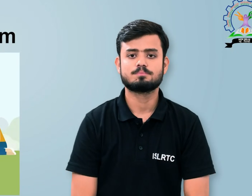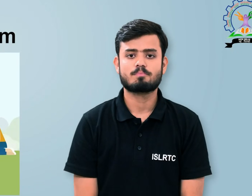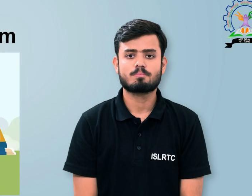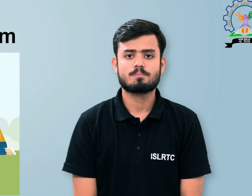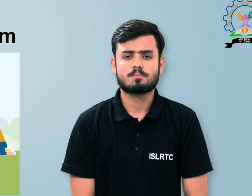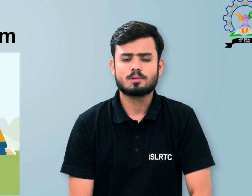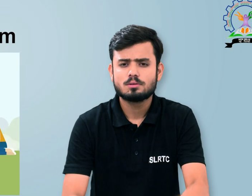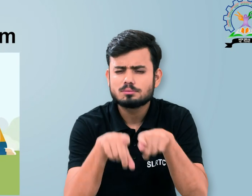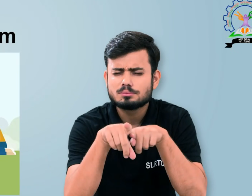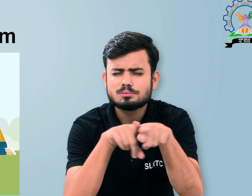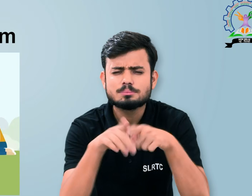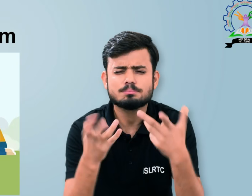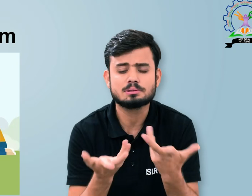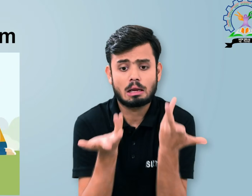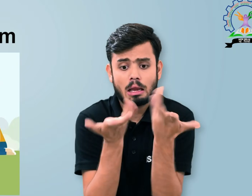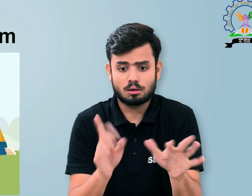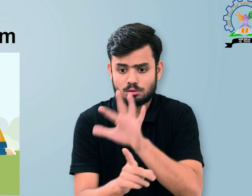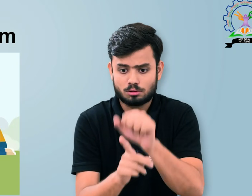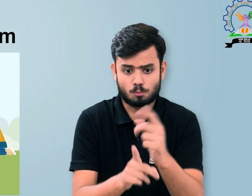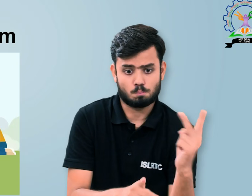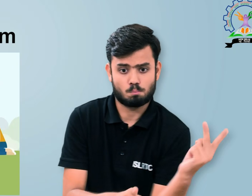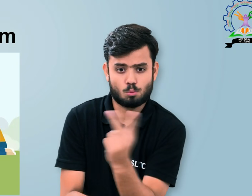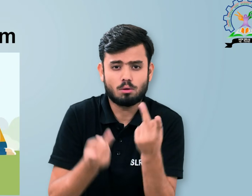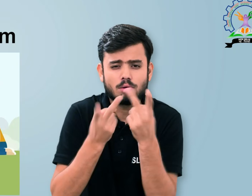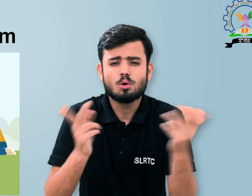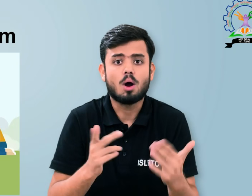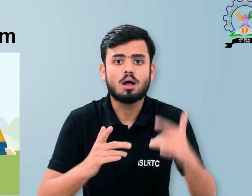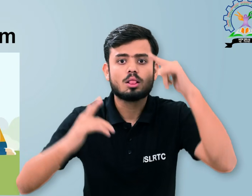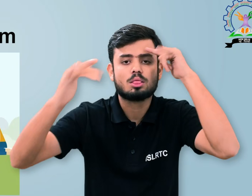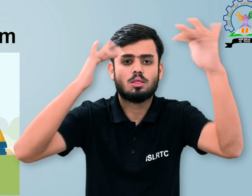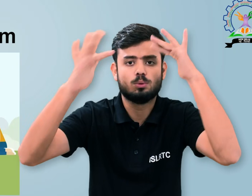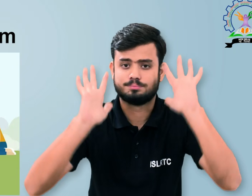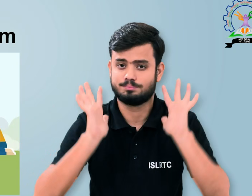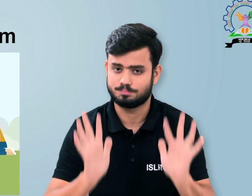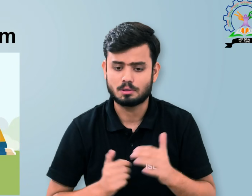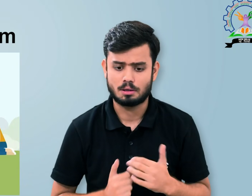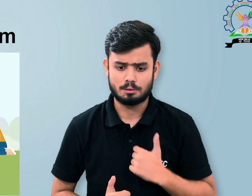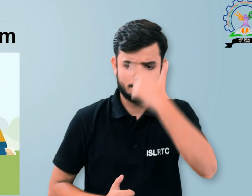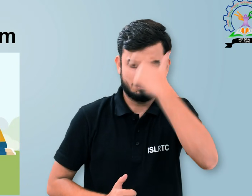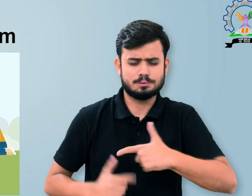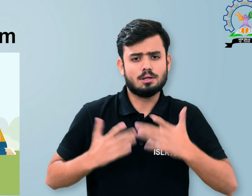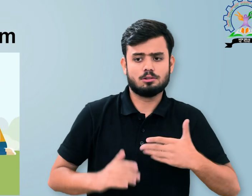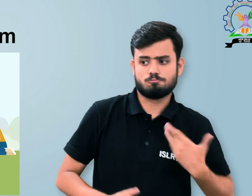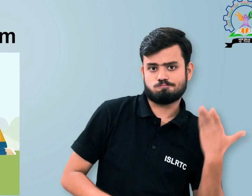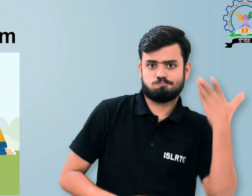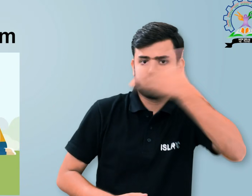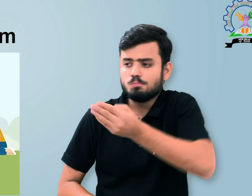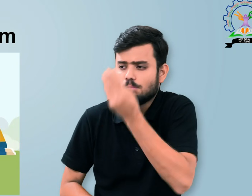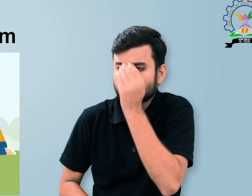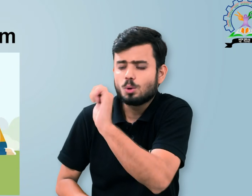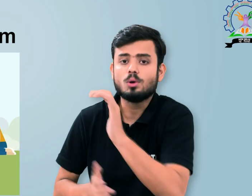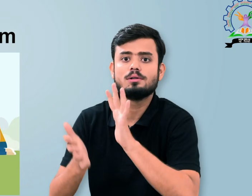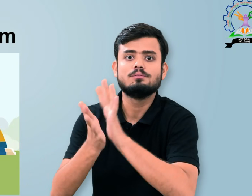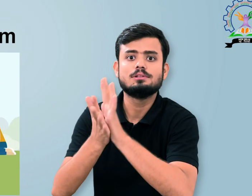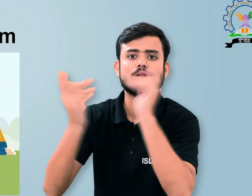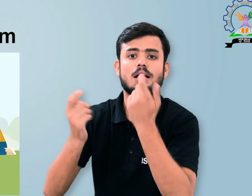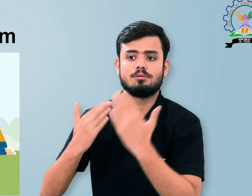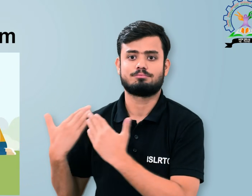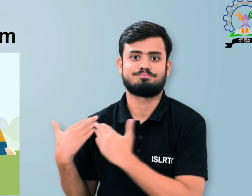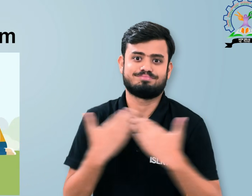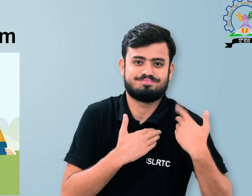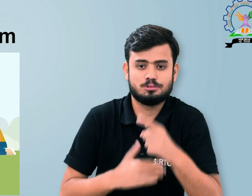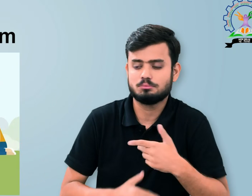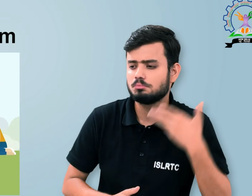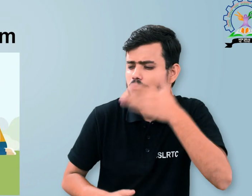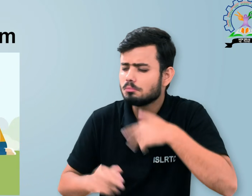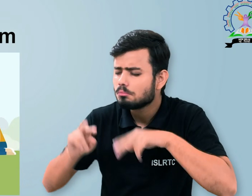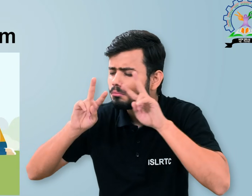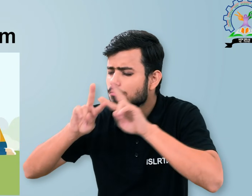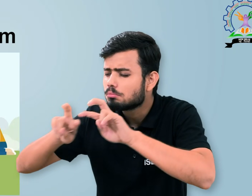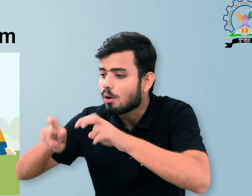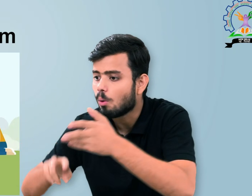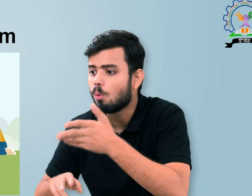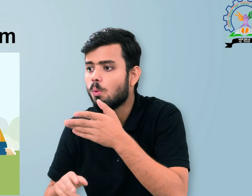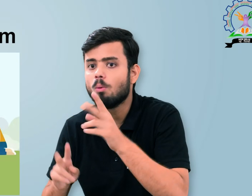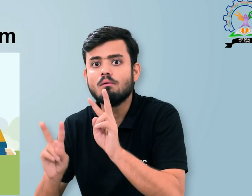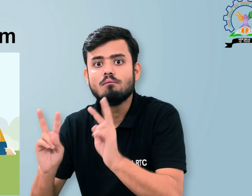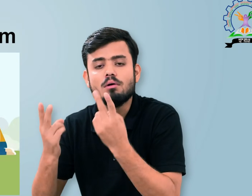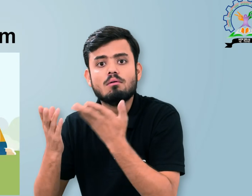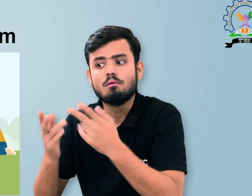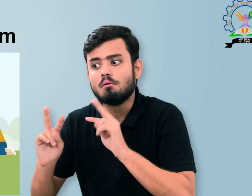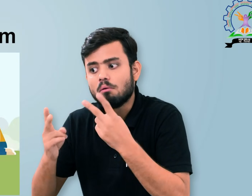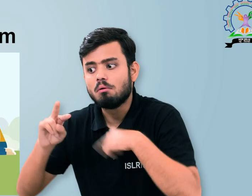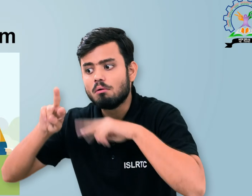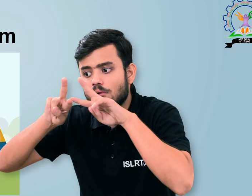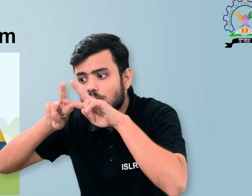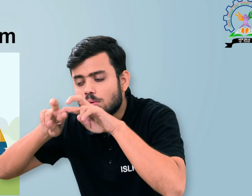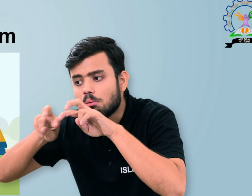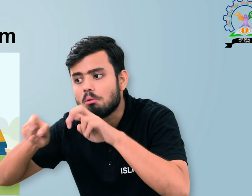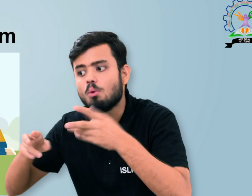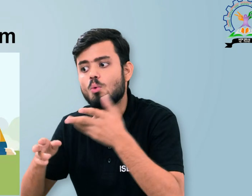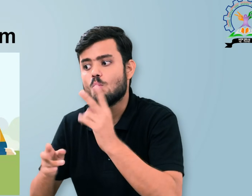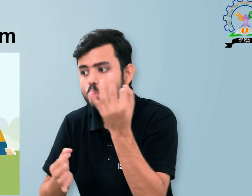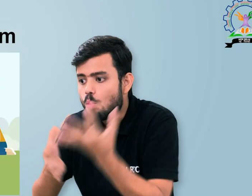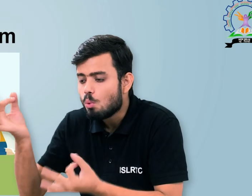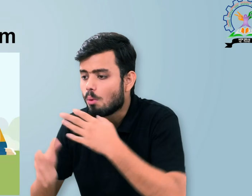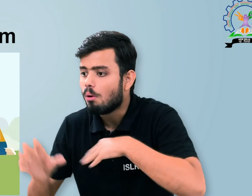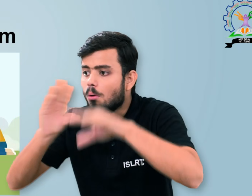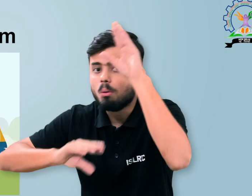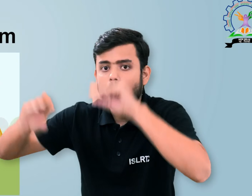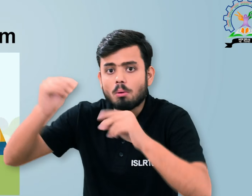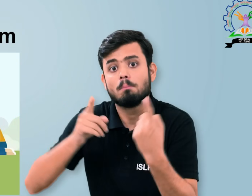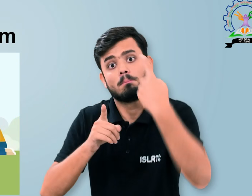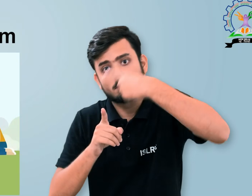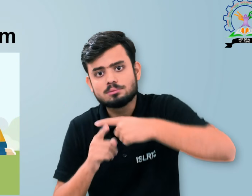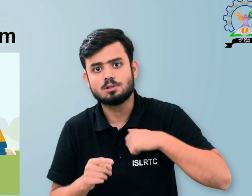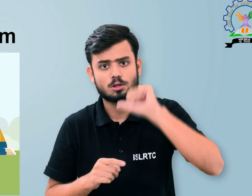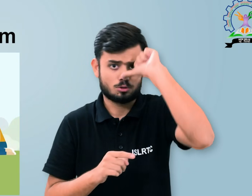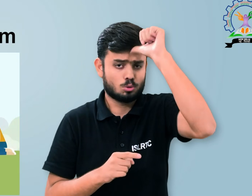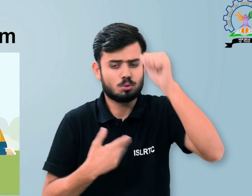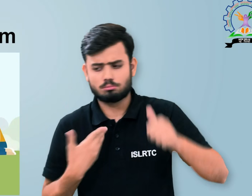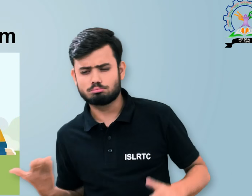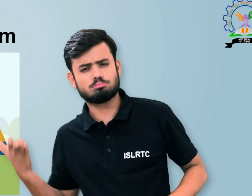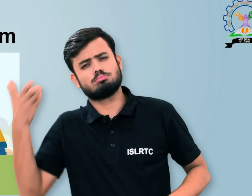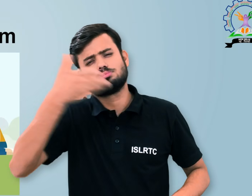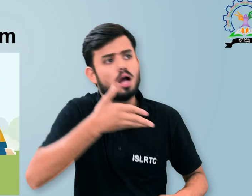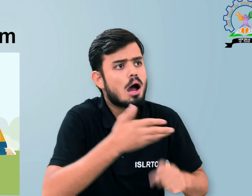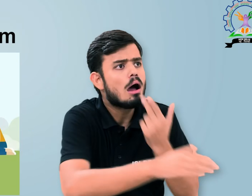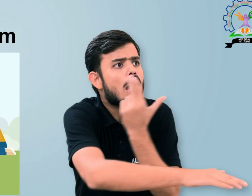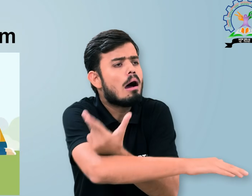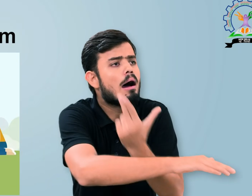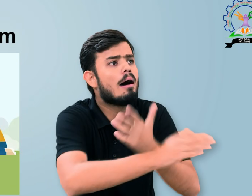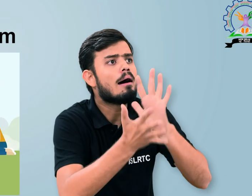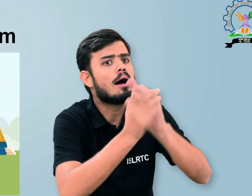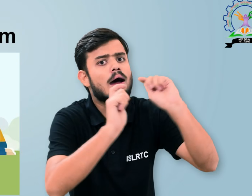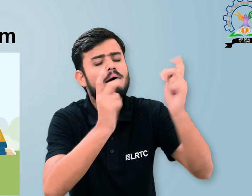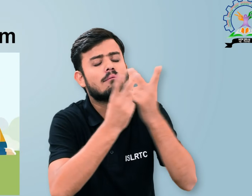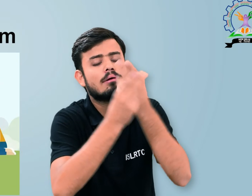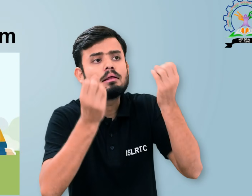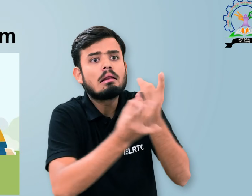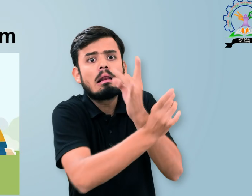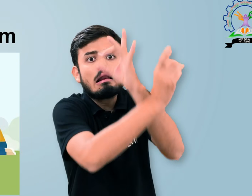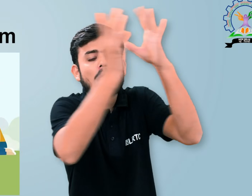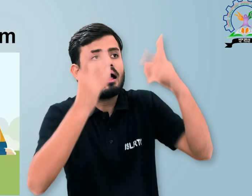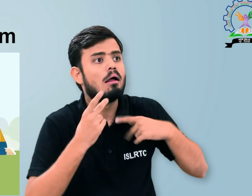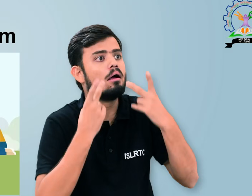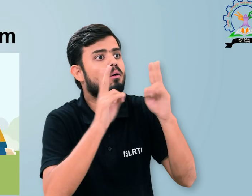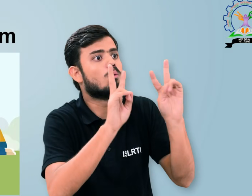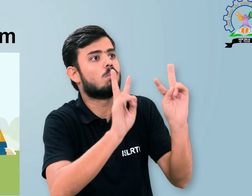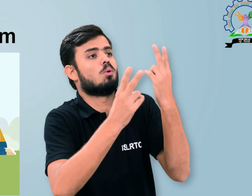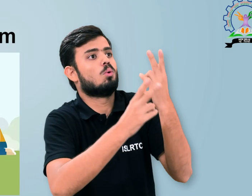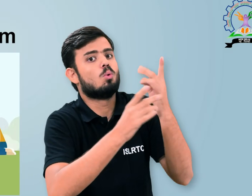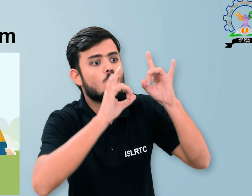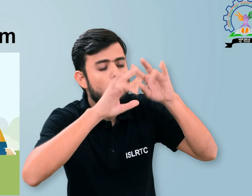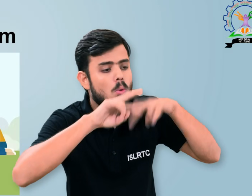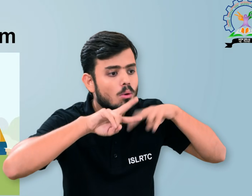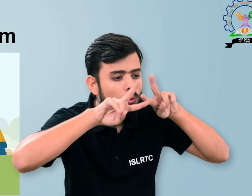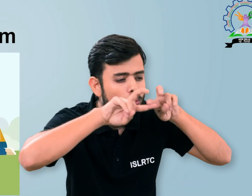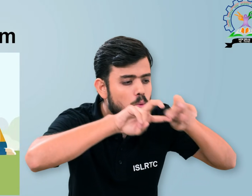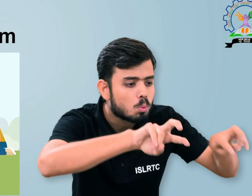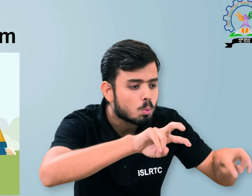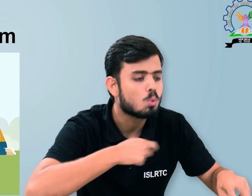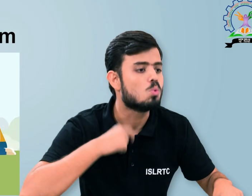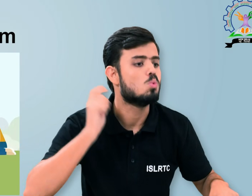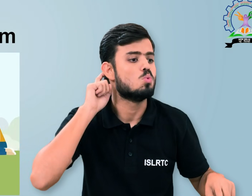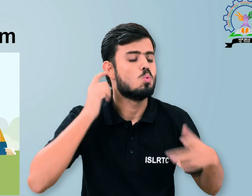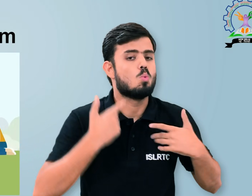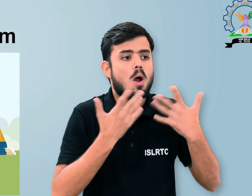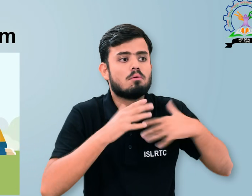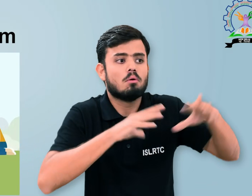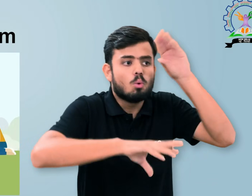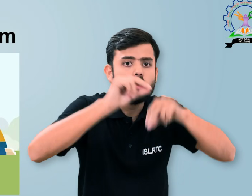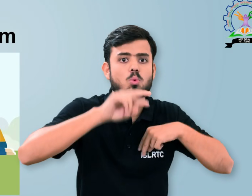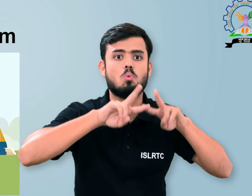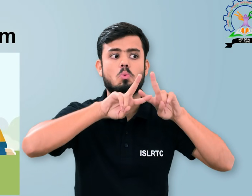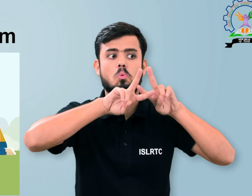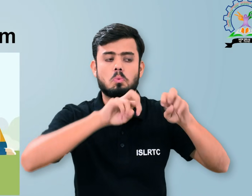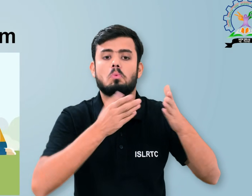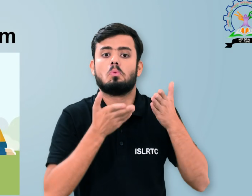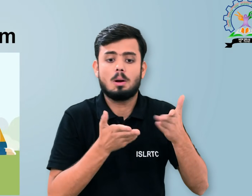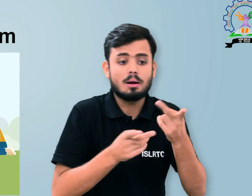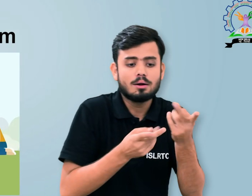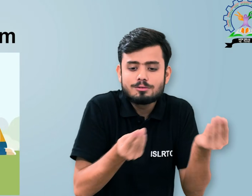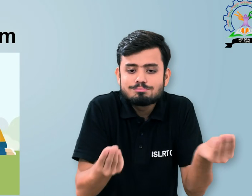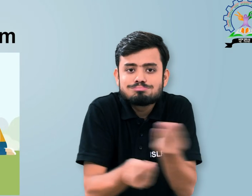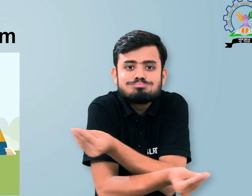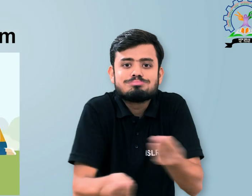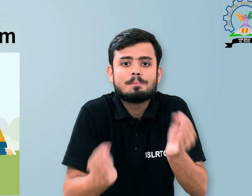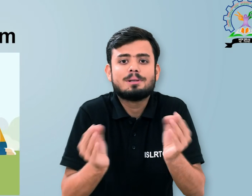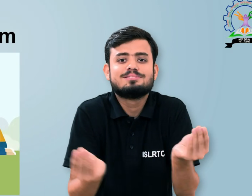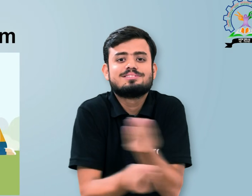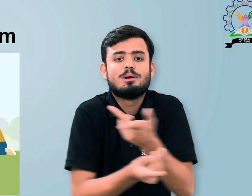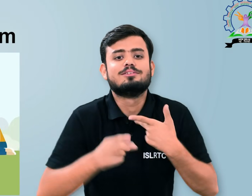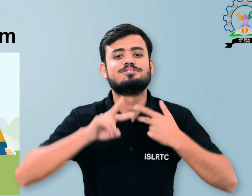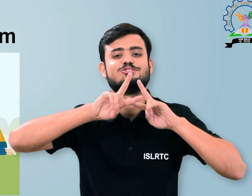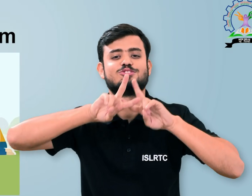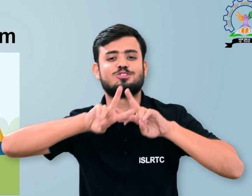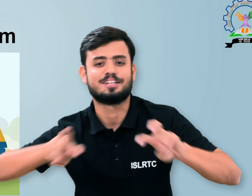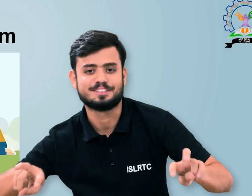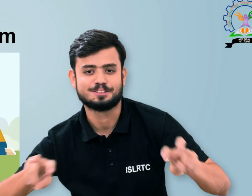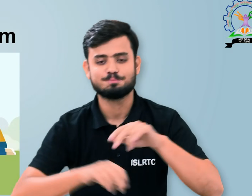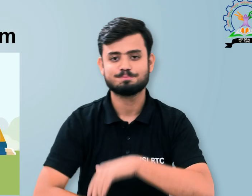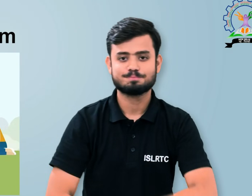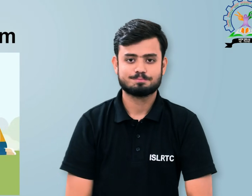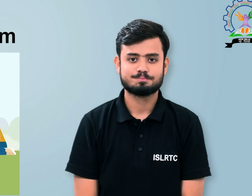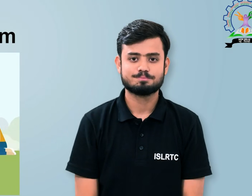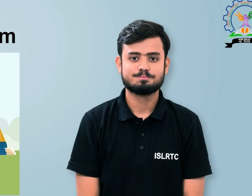The principle of understanding other cultures on their own terms.